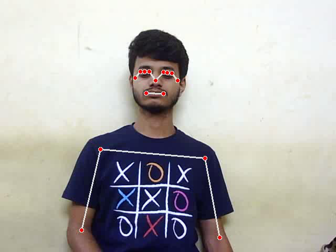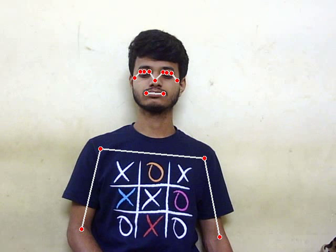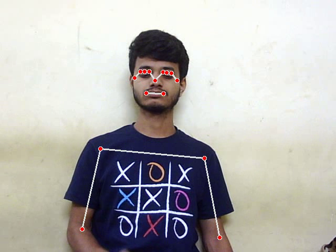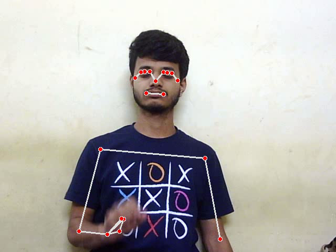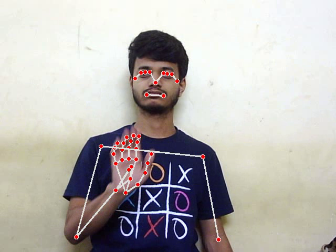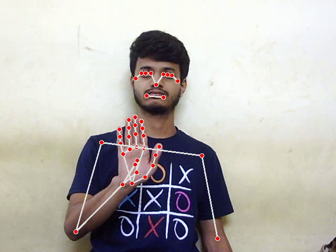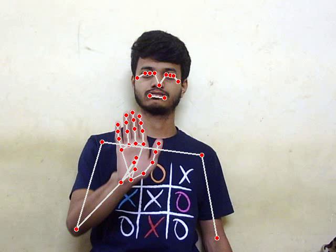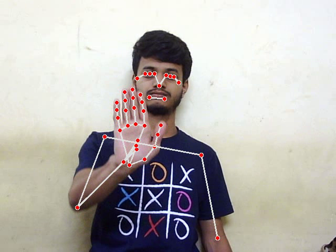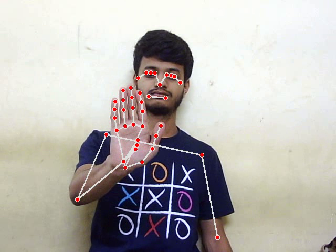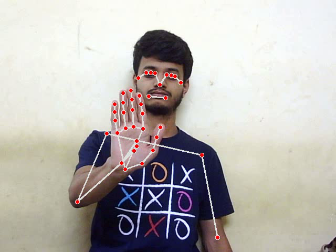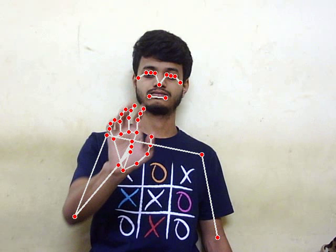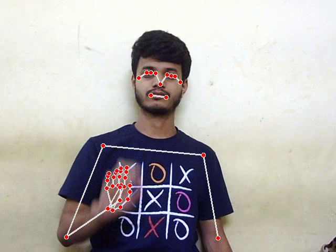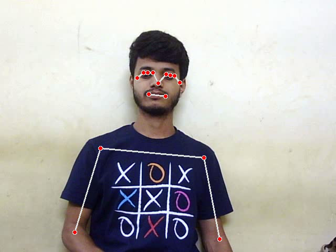your